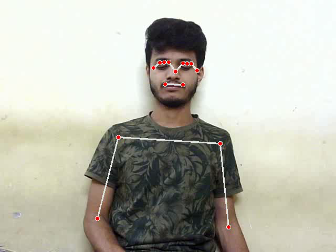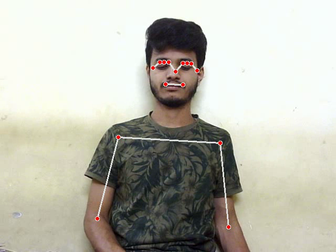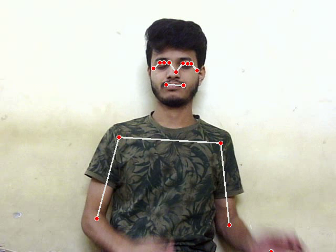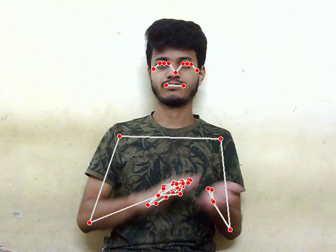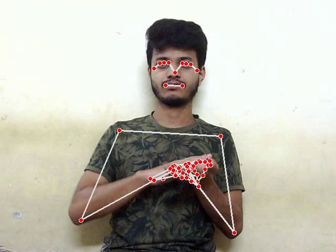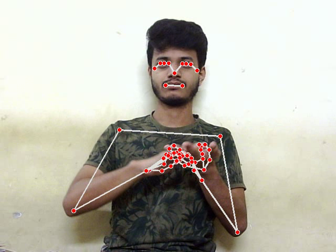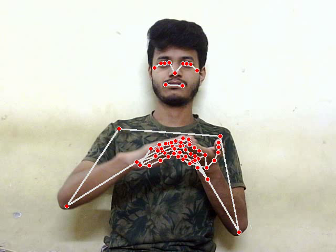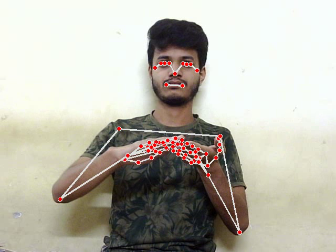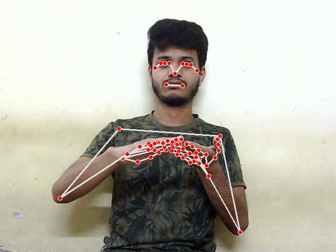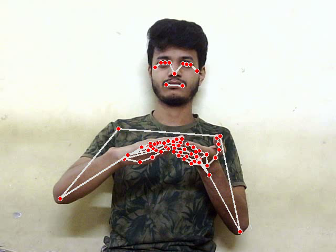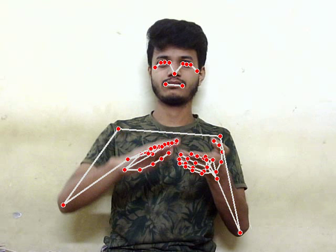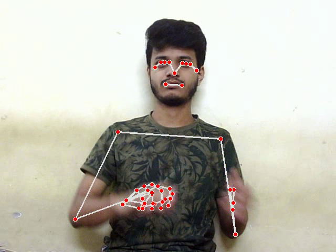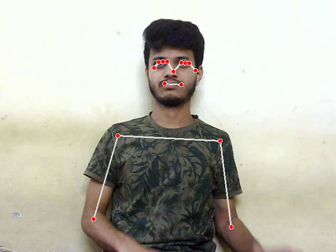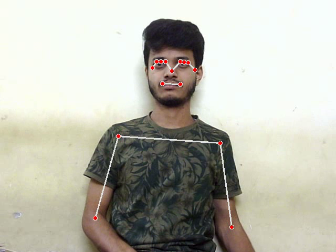nice